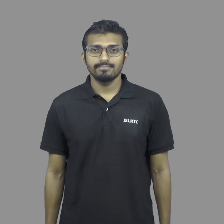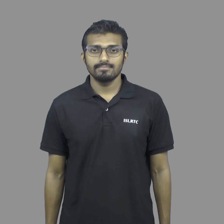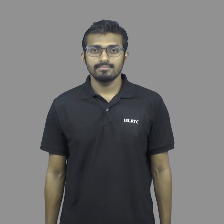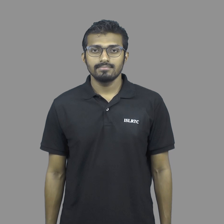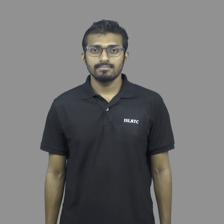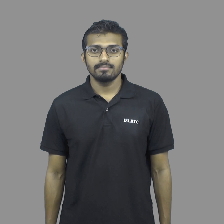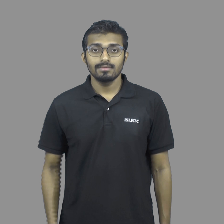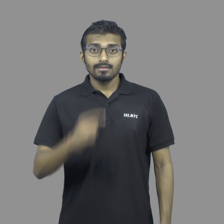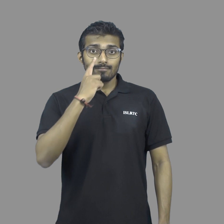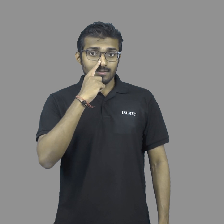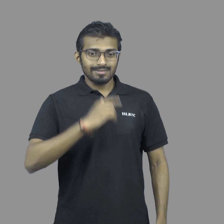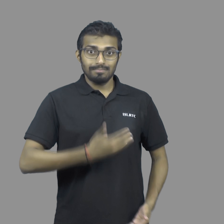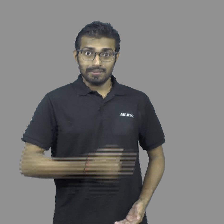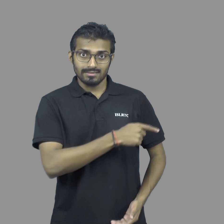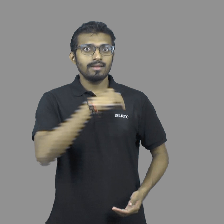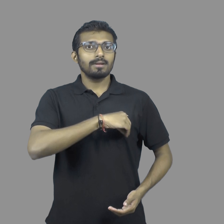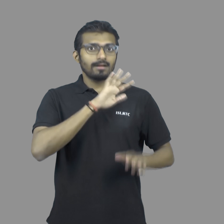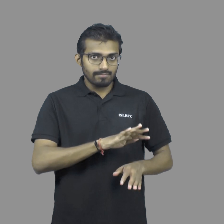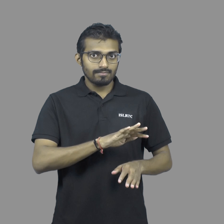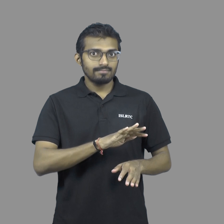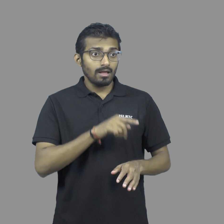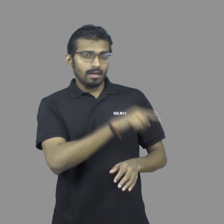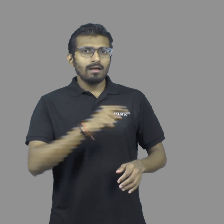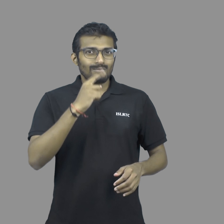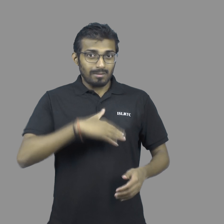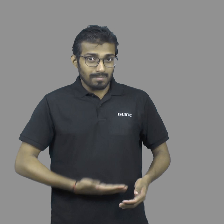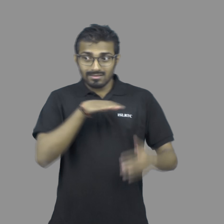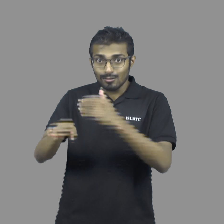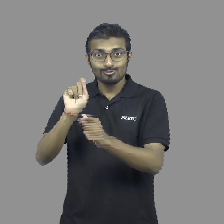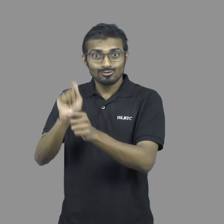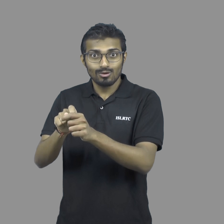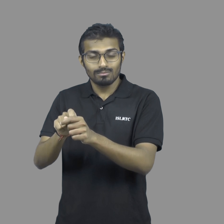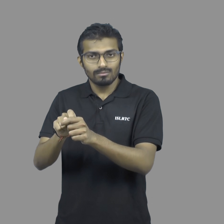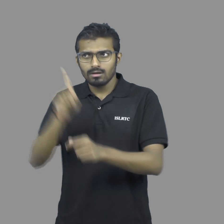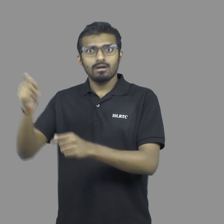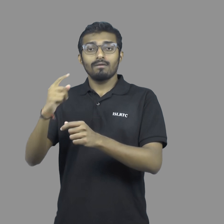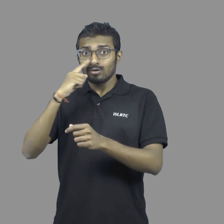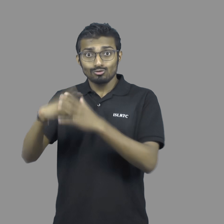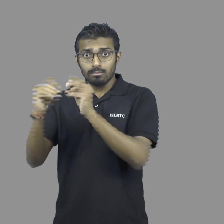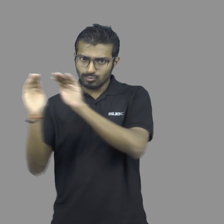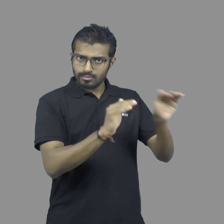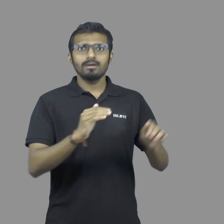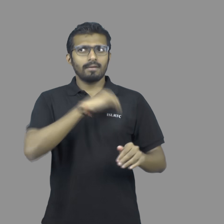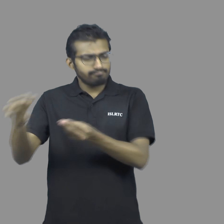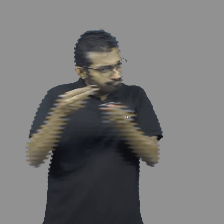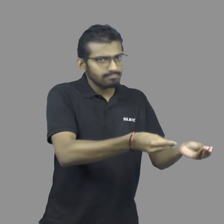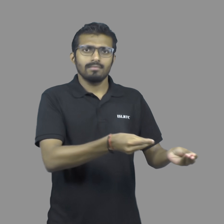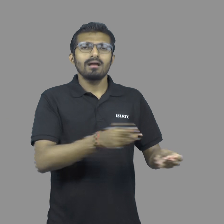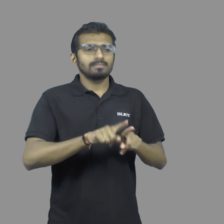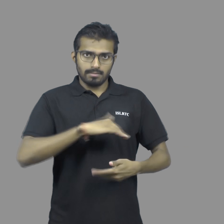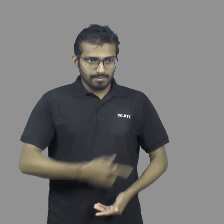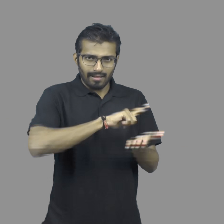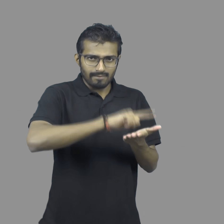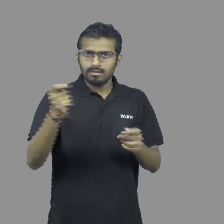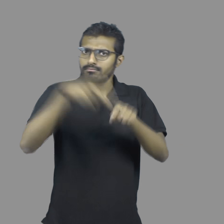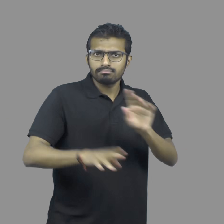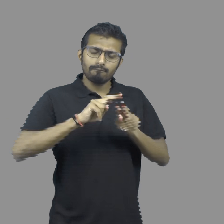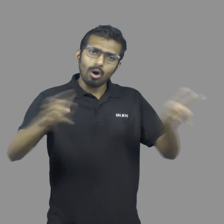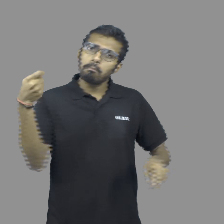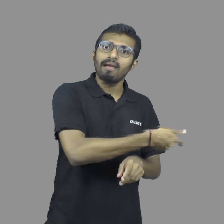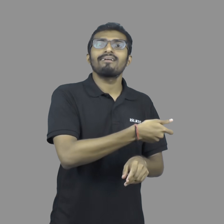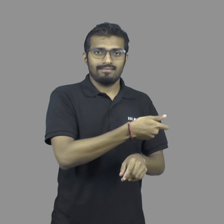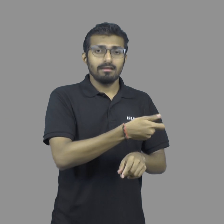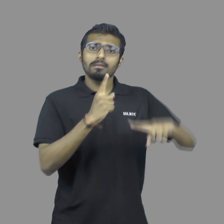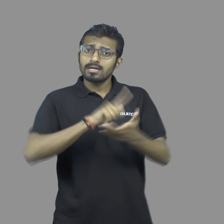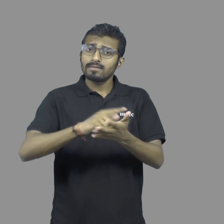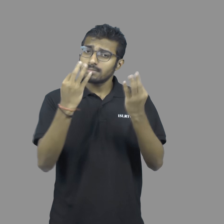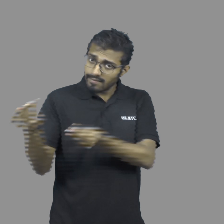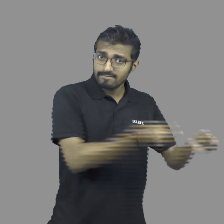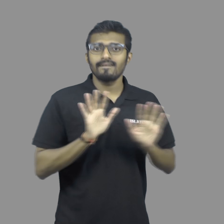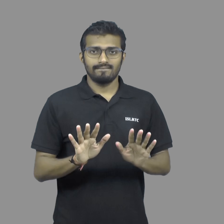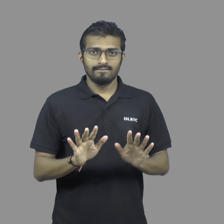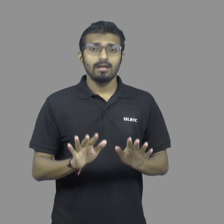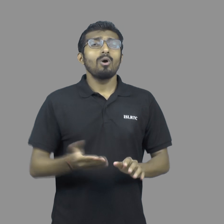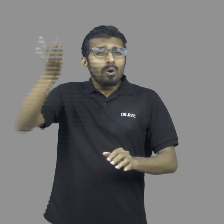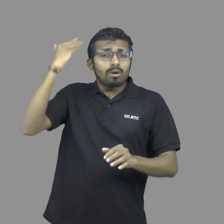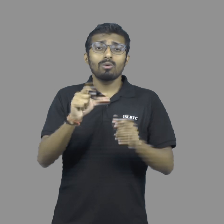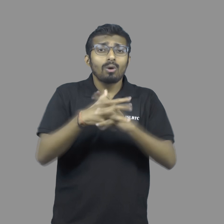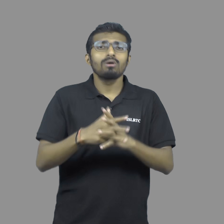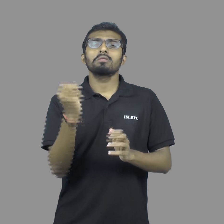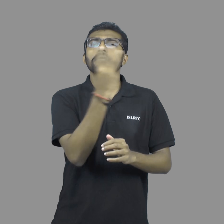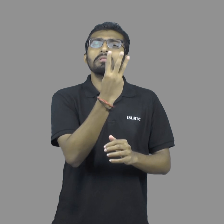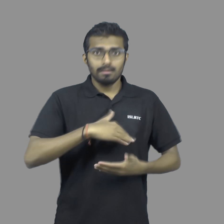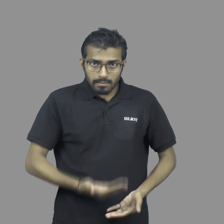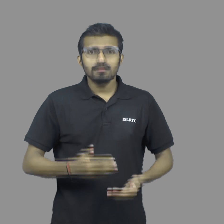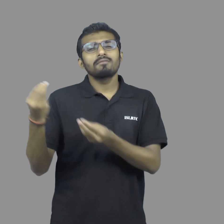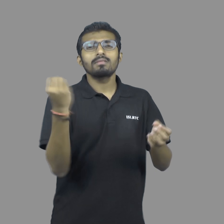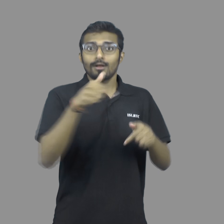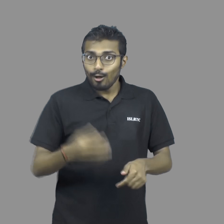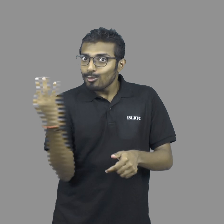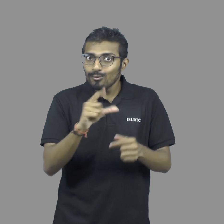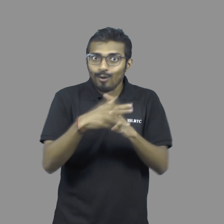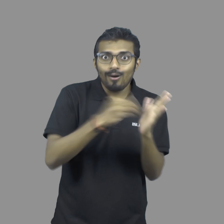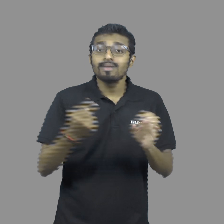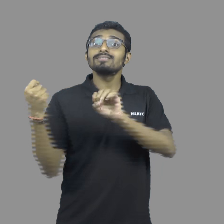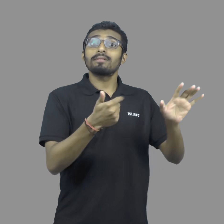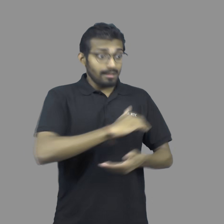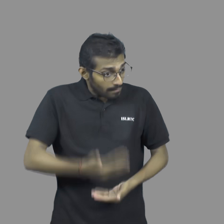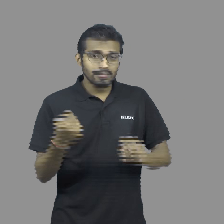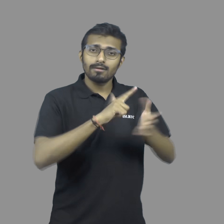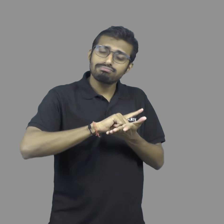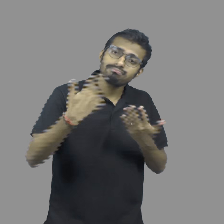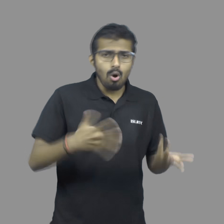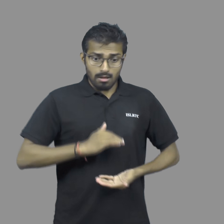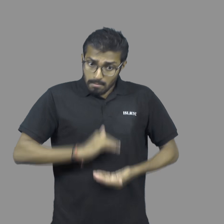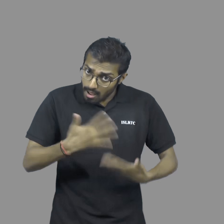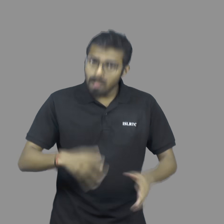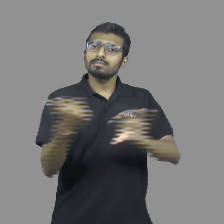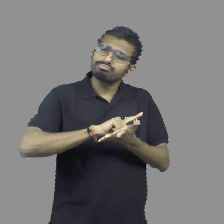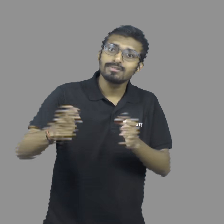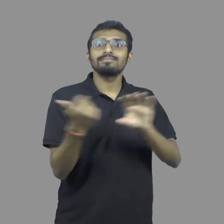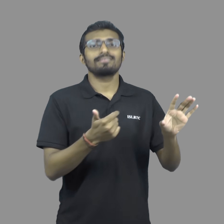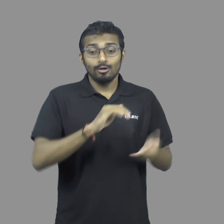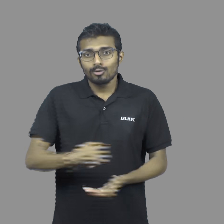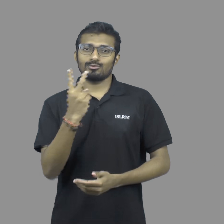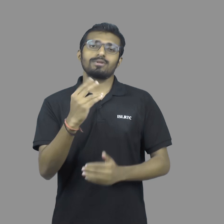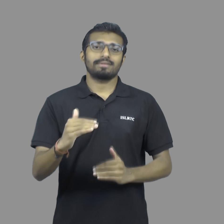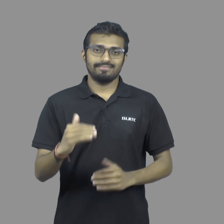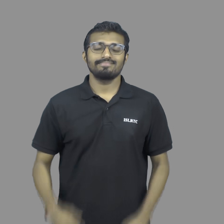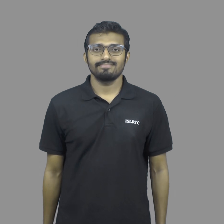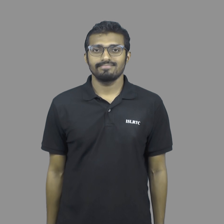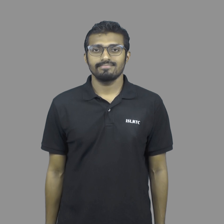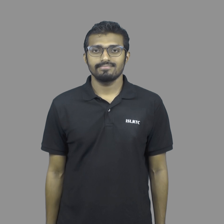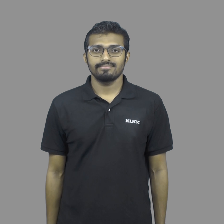Maternity Leave